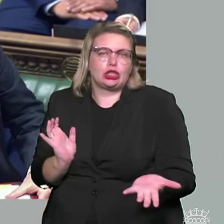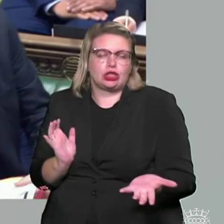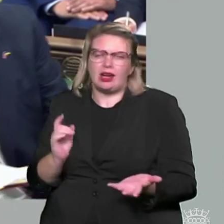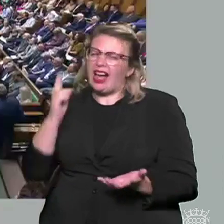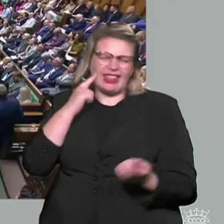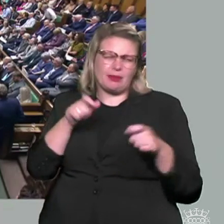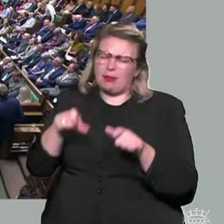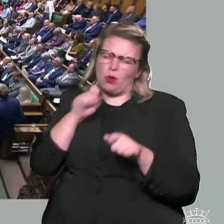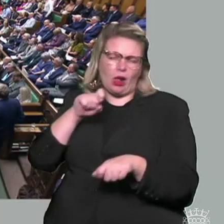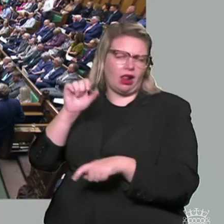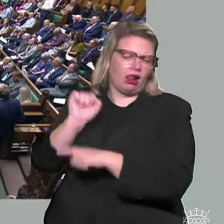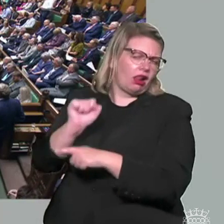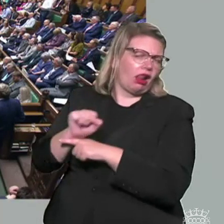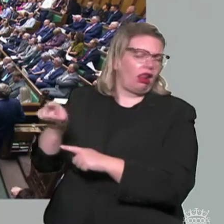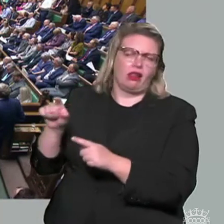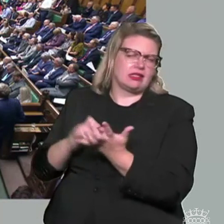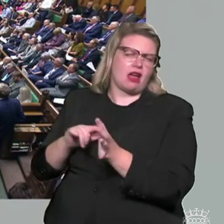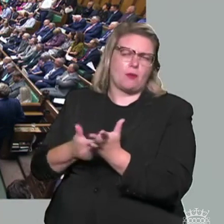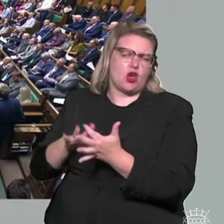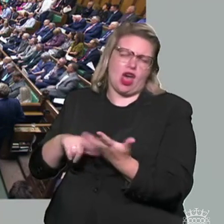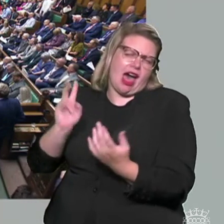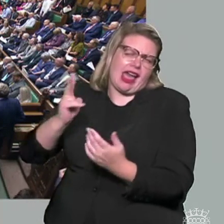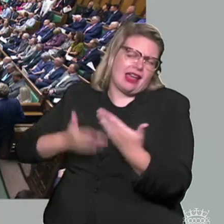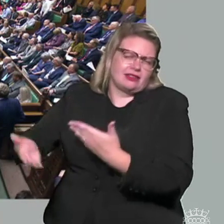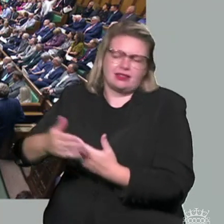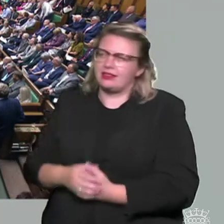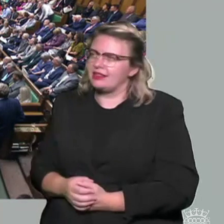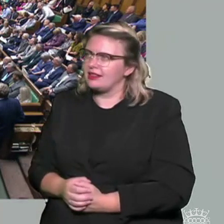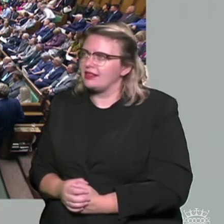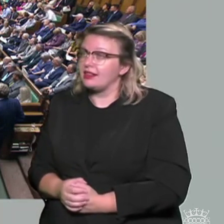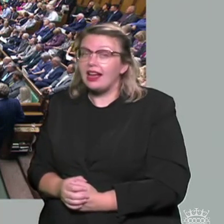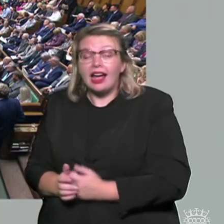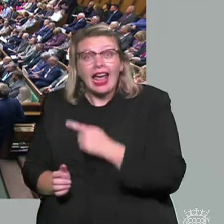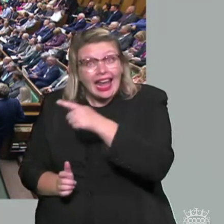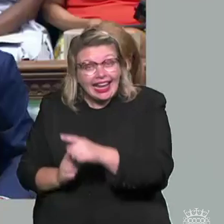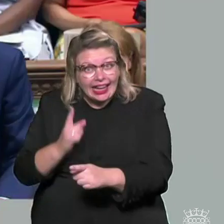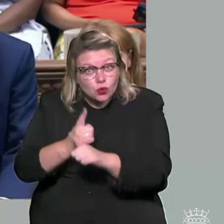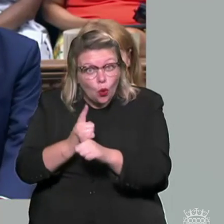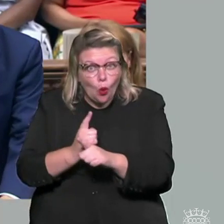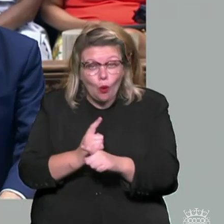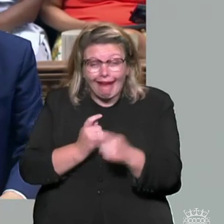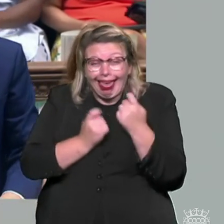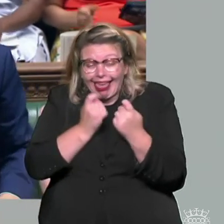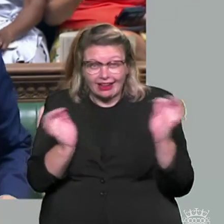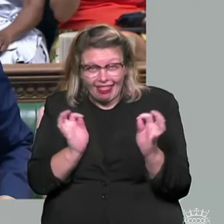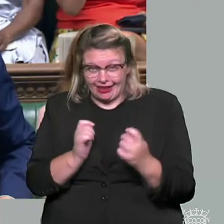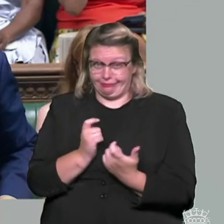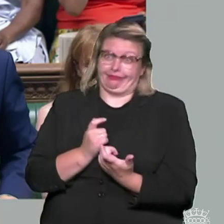Well, I am impressed the Prime Minister managed to get through that with a straight face, actually.